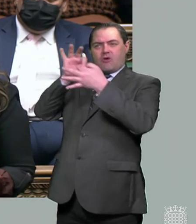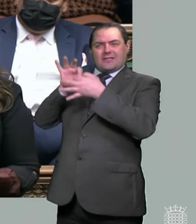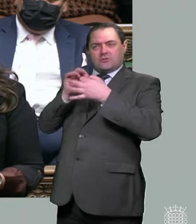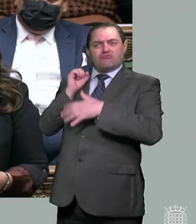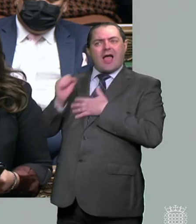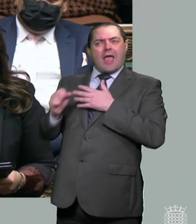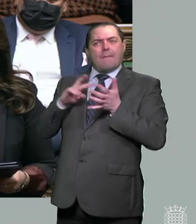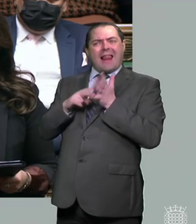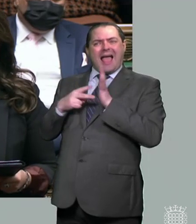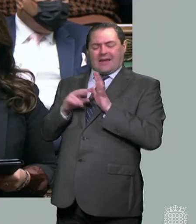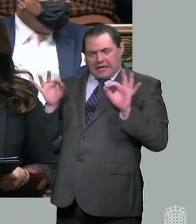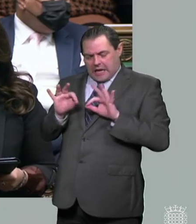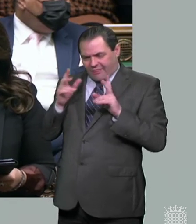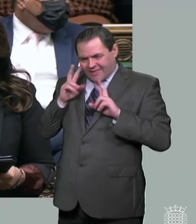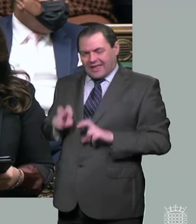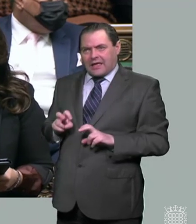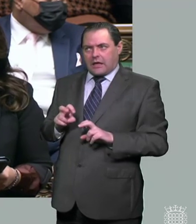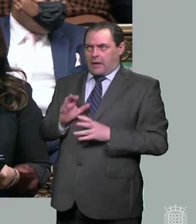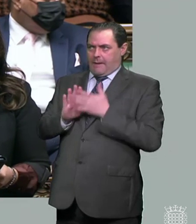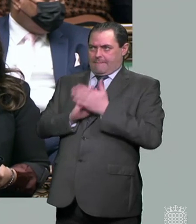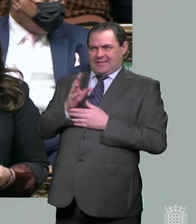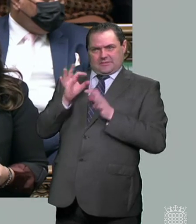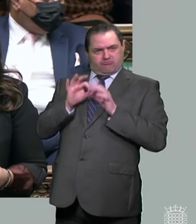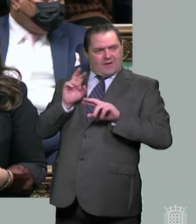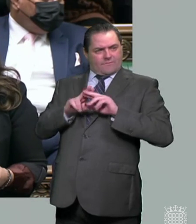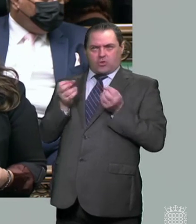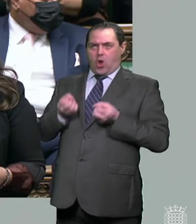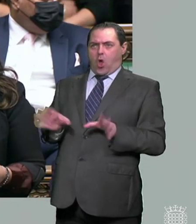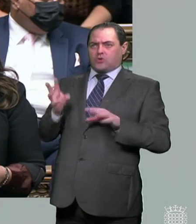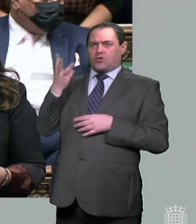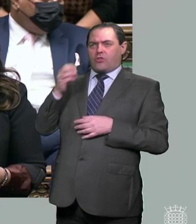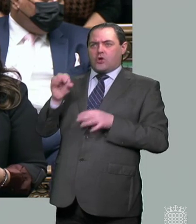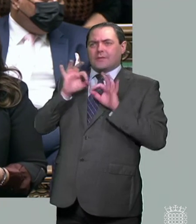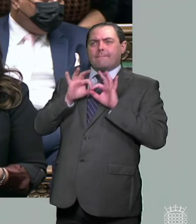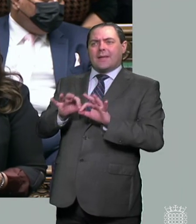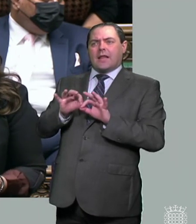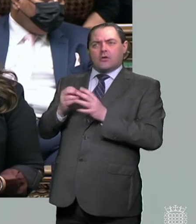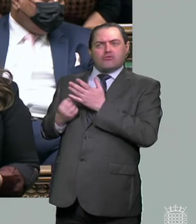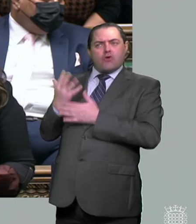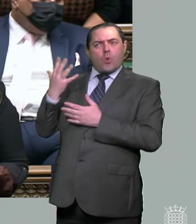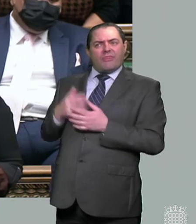This Government’s failure has robbed Bradford of £30 billion-worth of growth over the next 10 years.